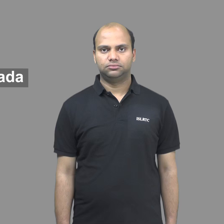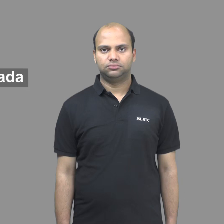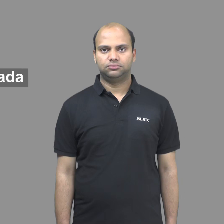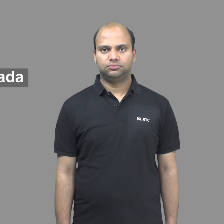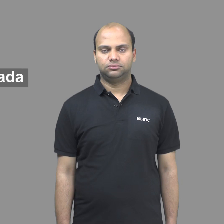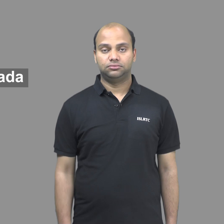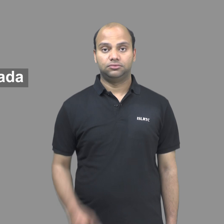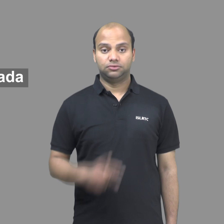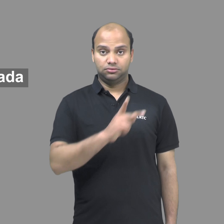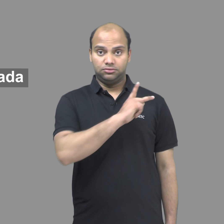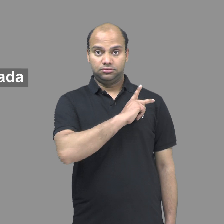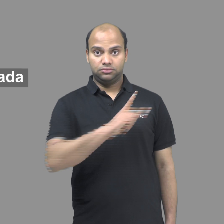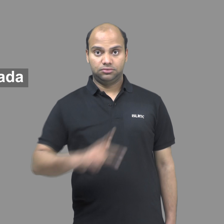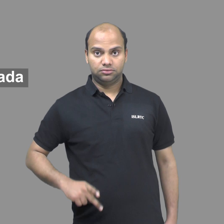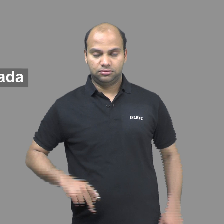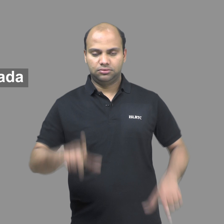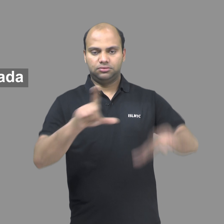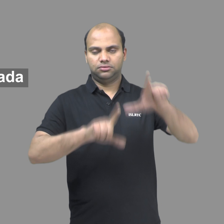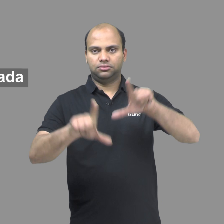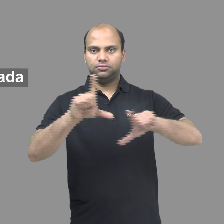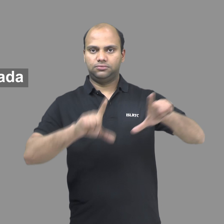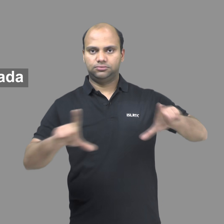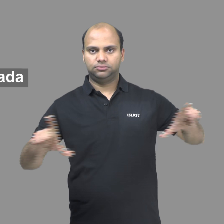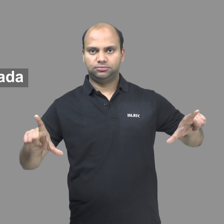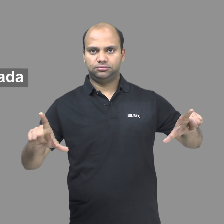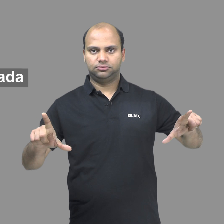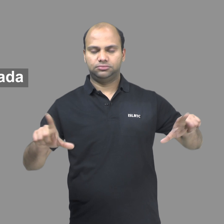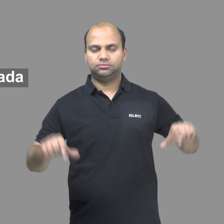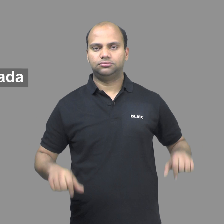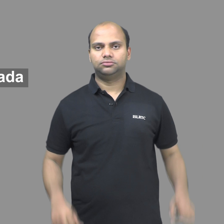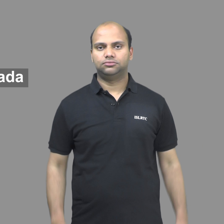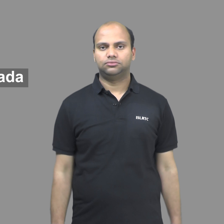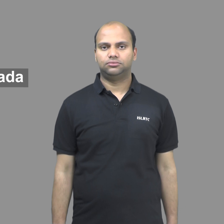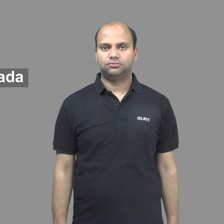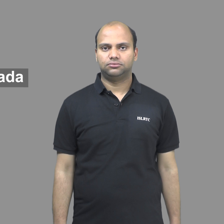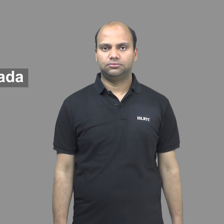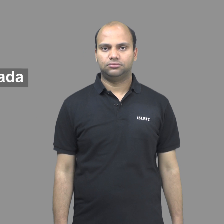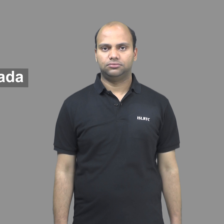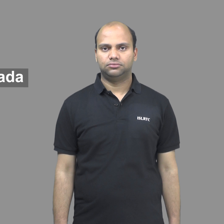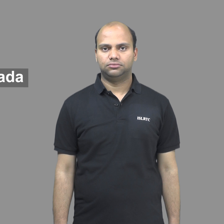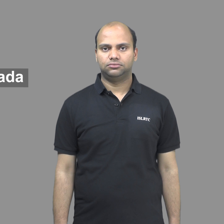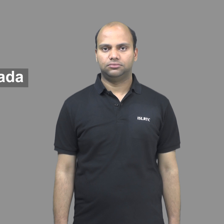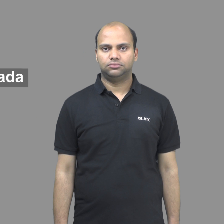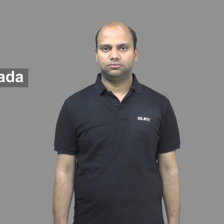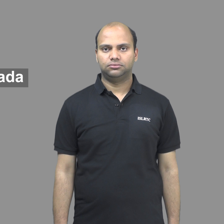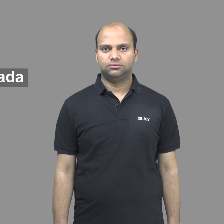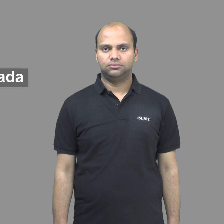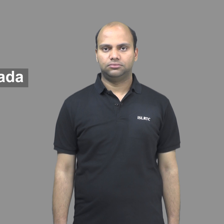Kannada